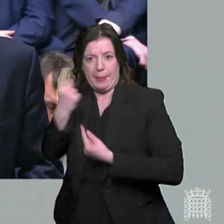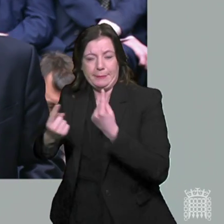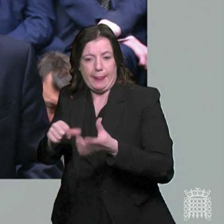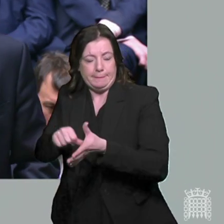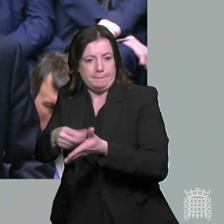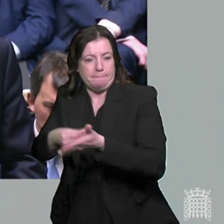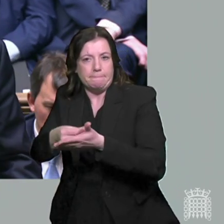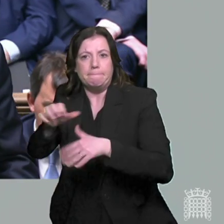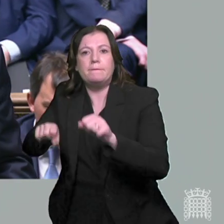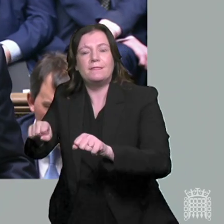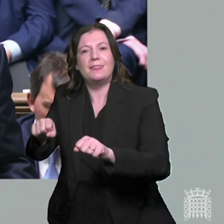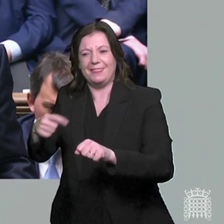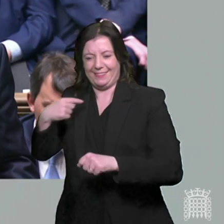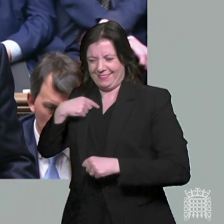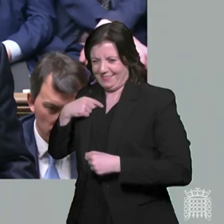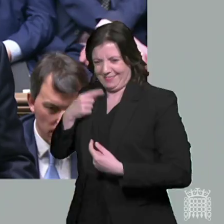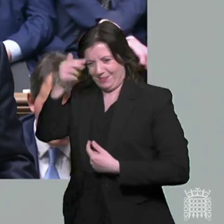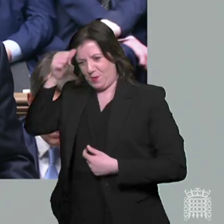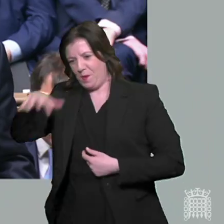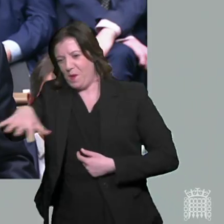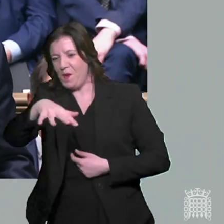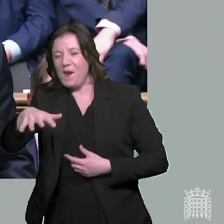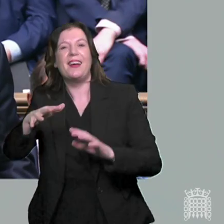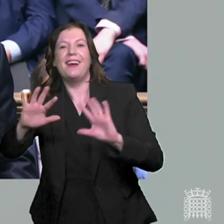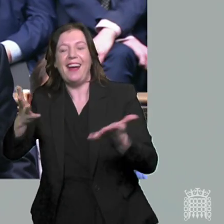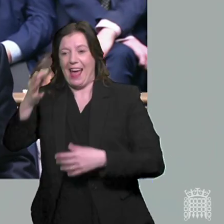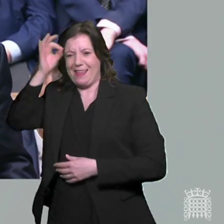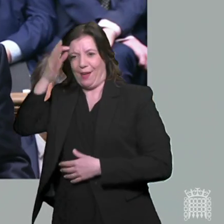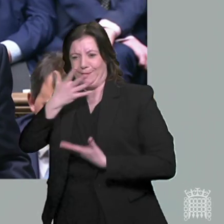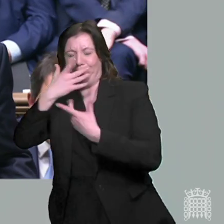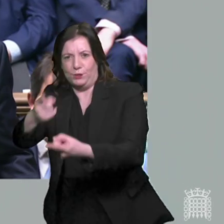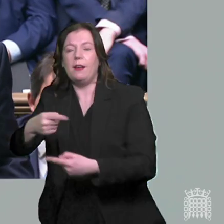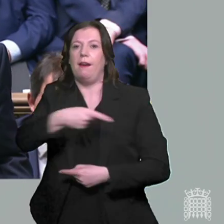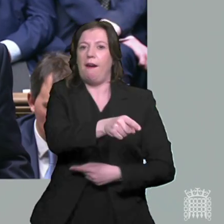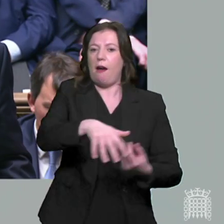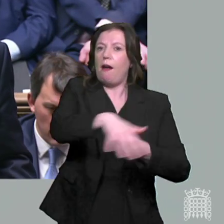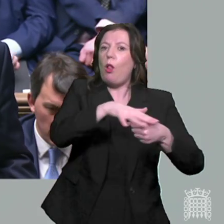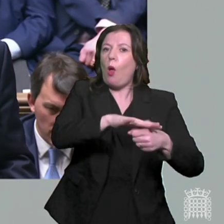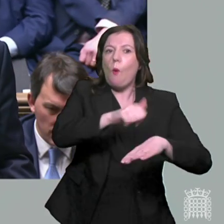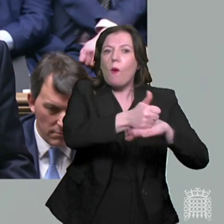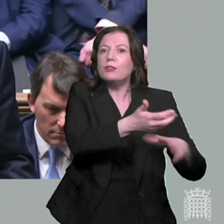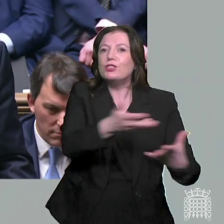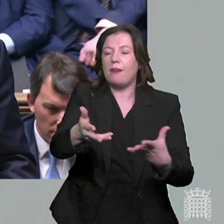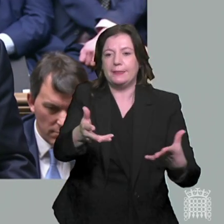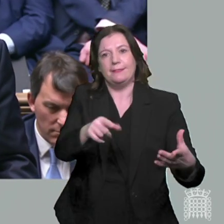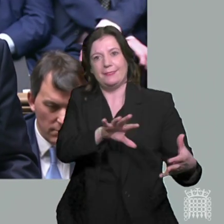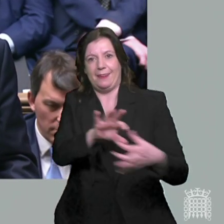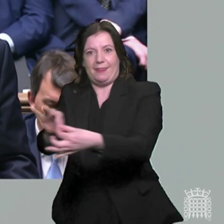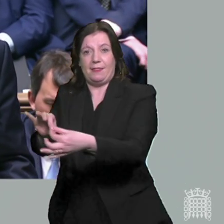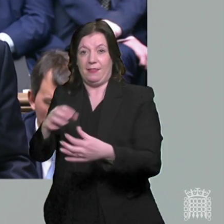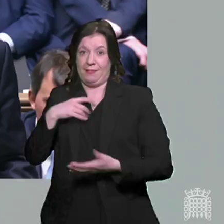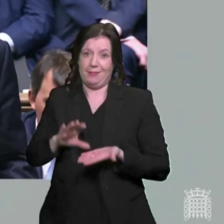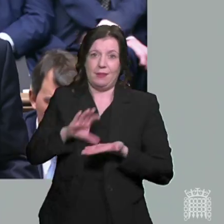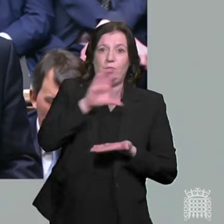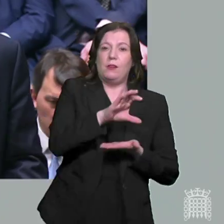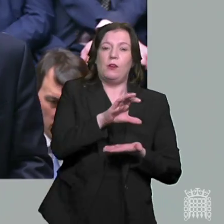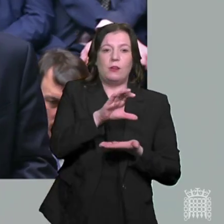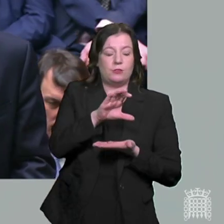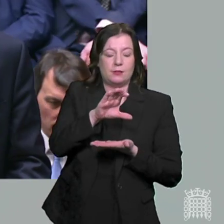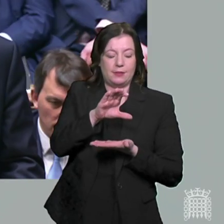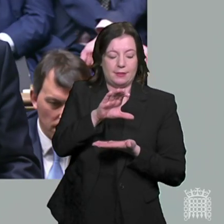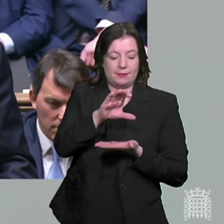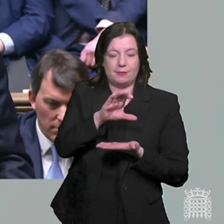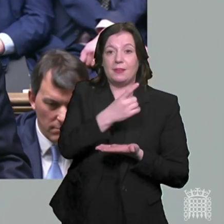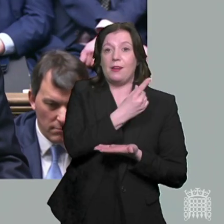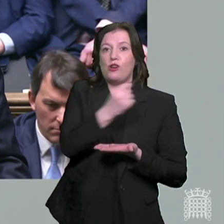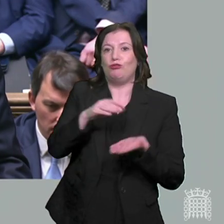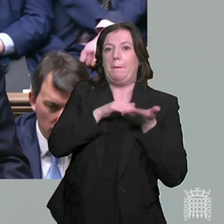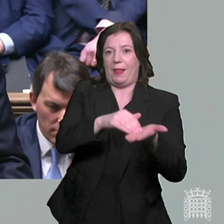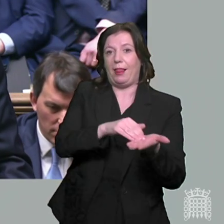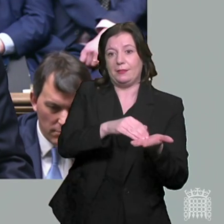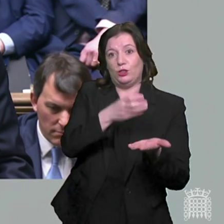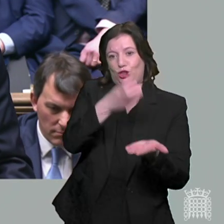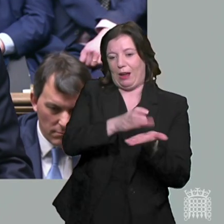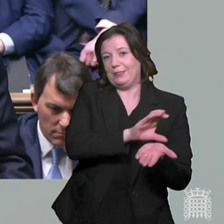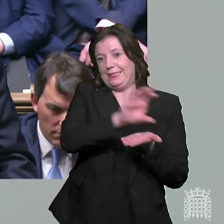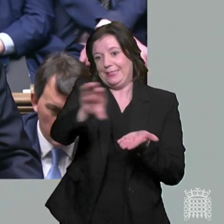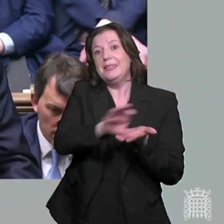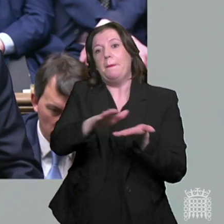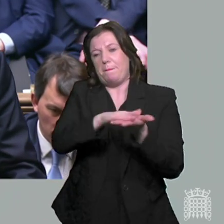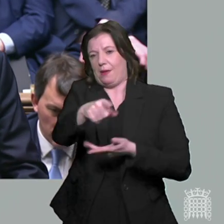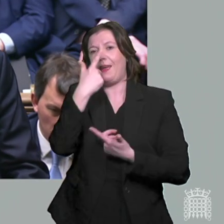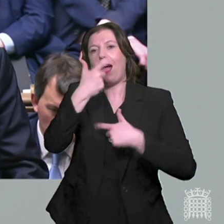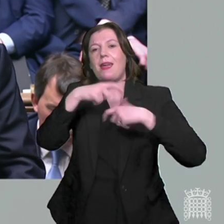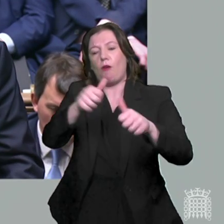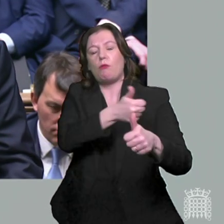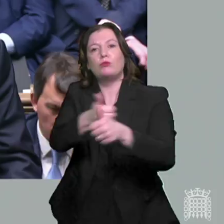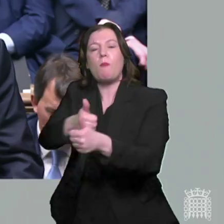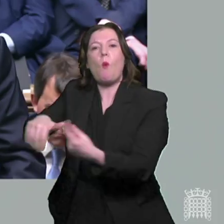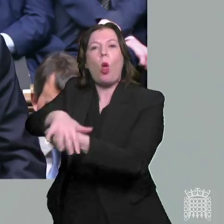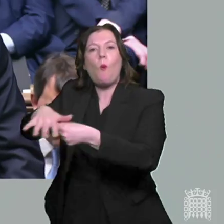They can often reach people in need that central or local government cannot, so I will give his Department £100 million to support thousands of local charities and community organisations to do their fantastic work.